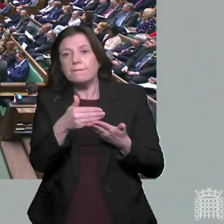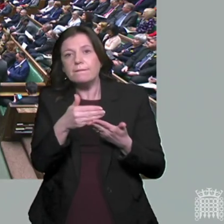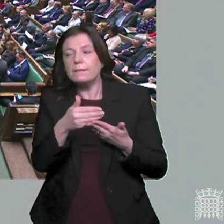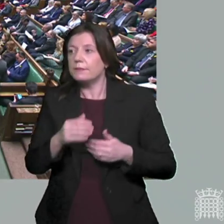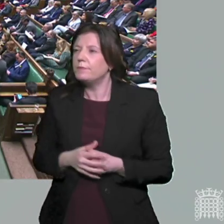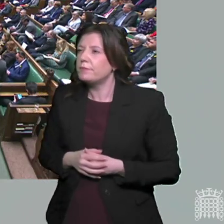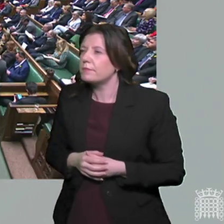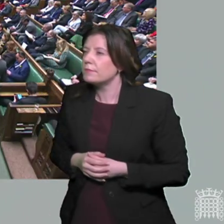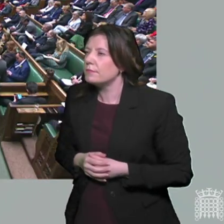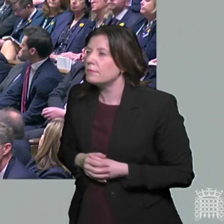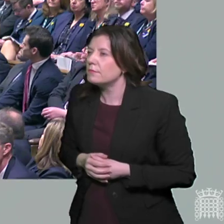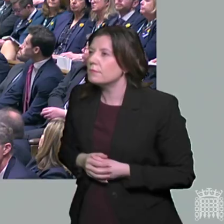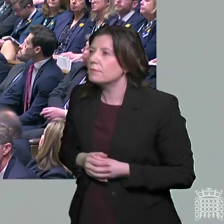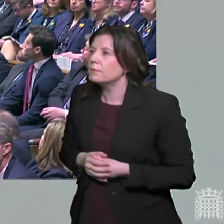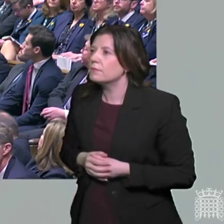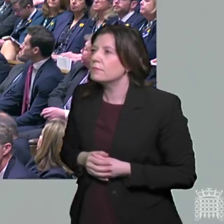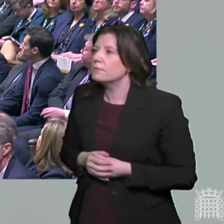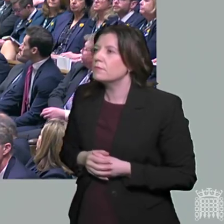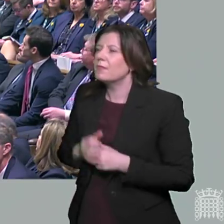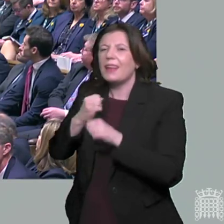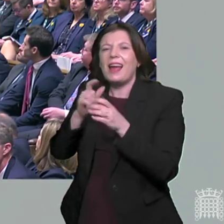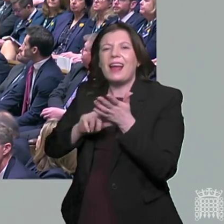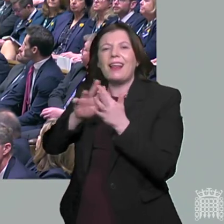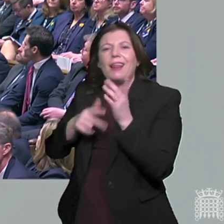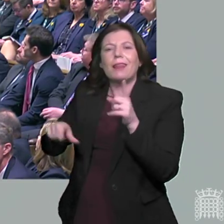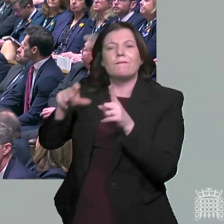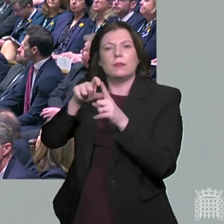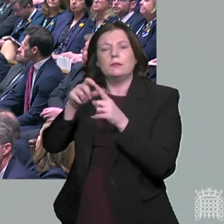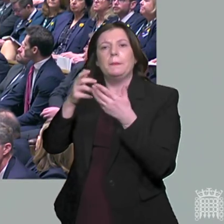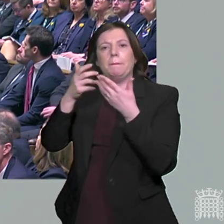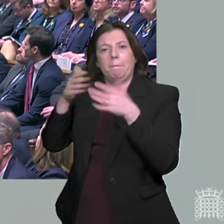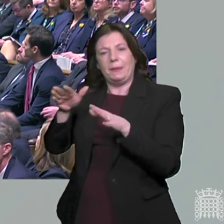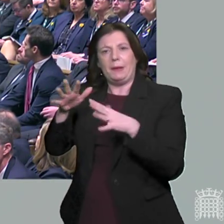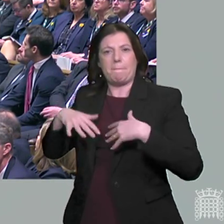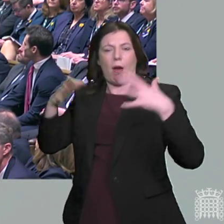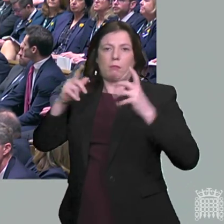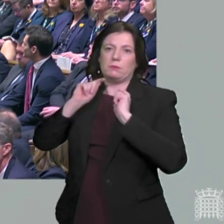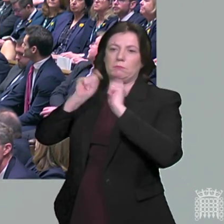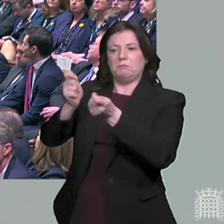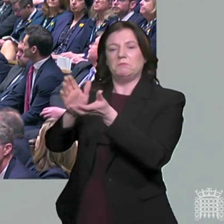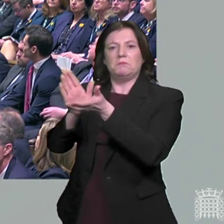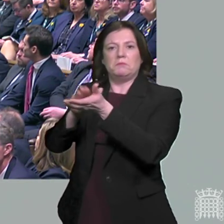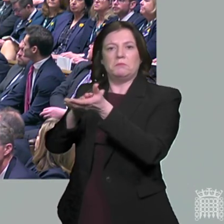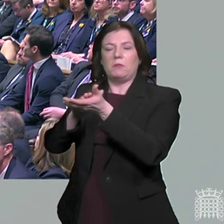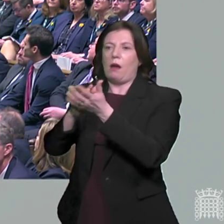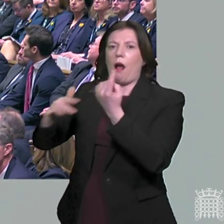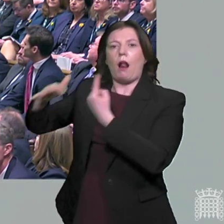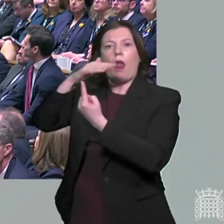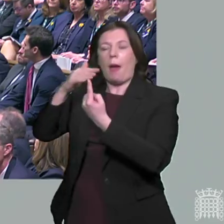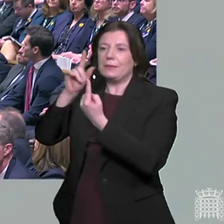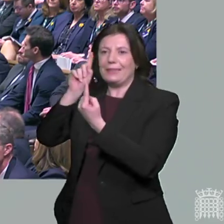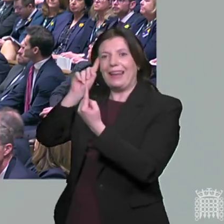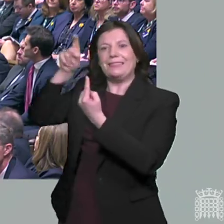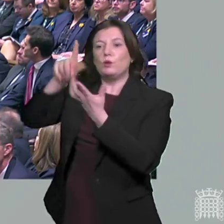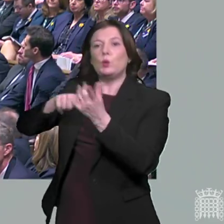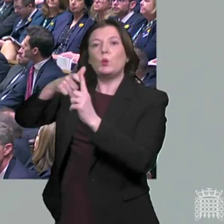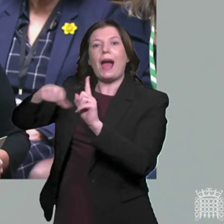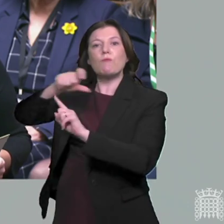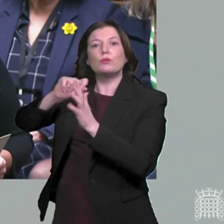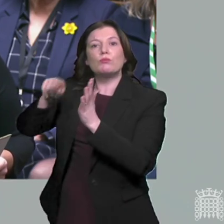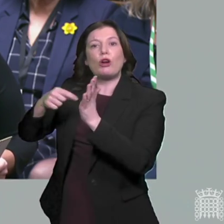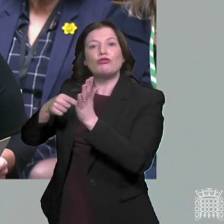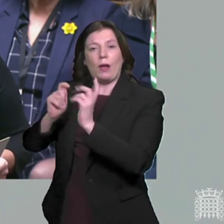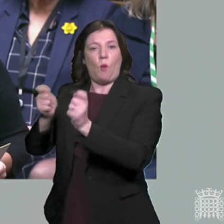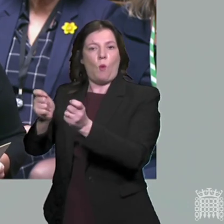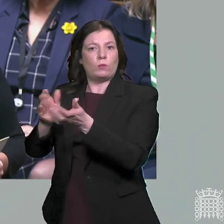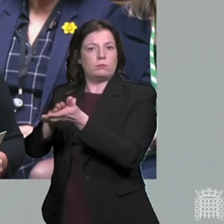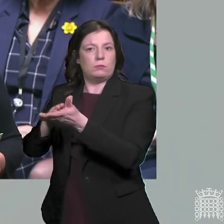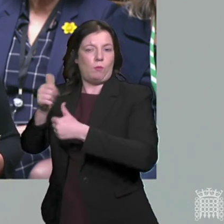On Monday evening, Zero Carbon Guildford received national recognition here in Parliament, winning the Climate Coalition’s Innovative UK Community Project award.